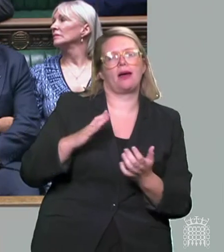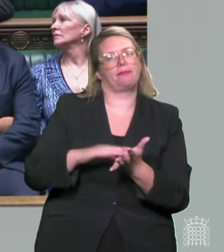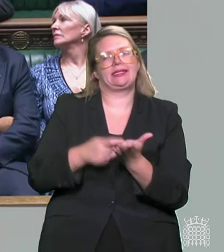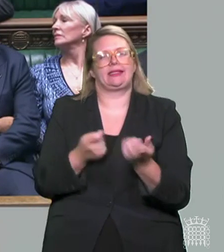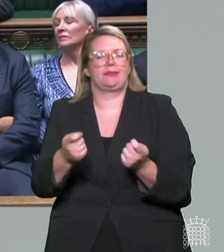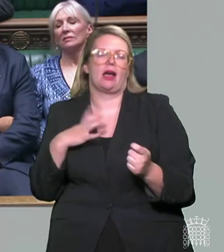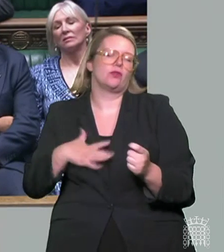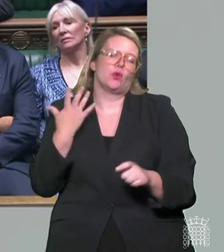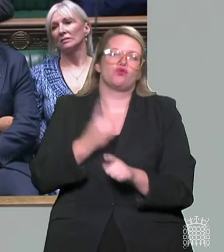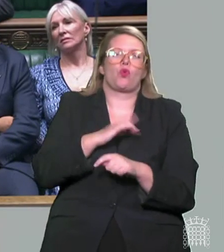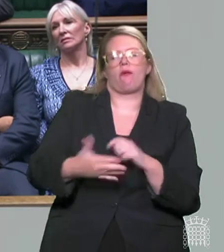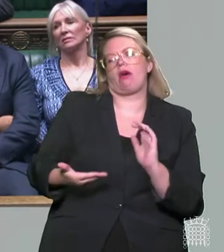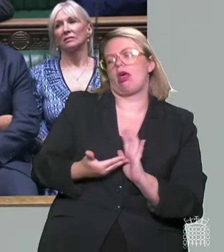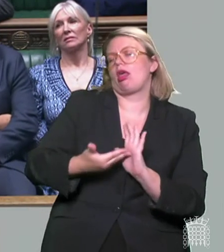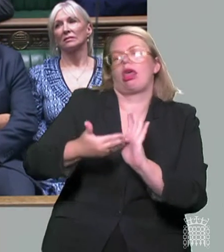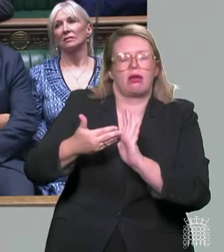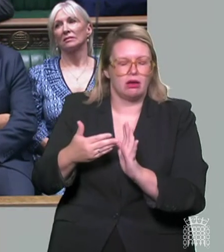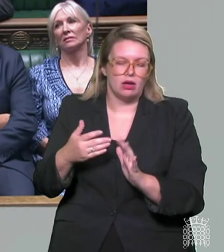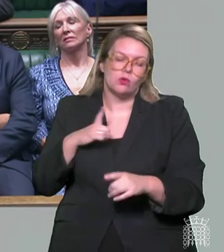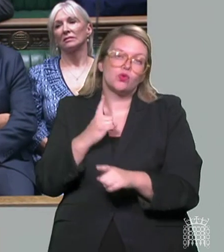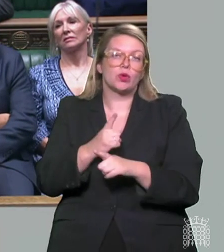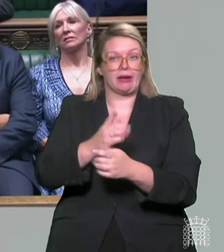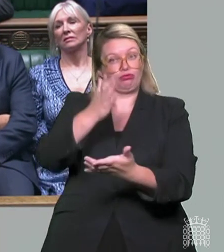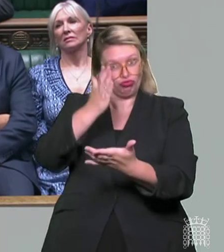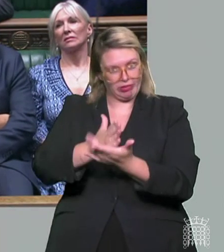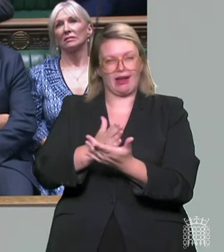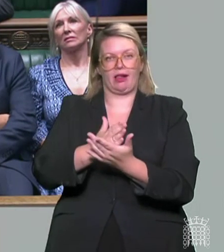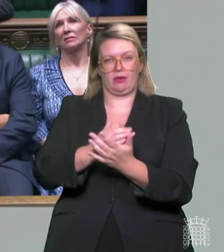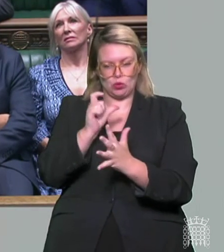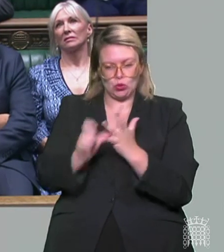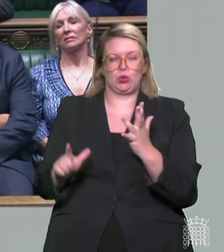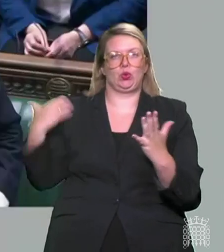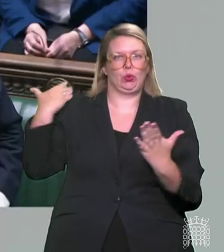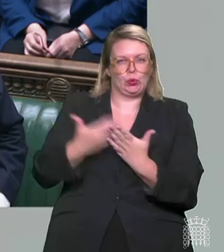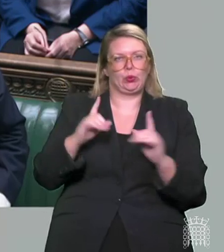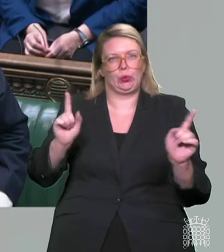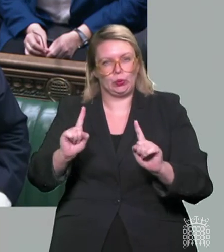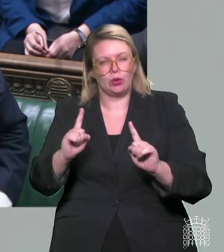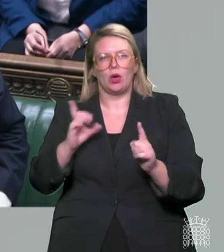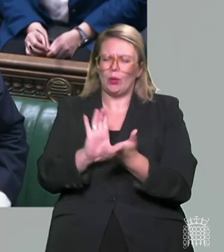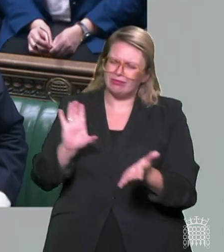We are helping to unite and level up the people of this country with £650 billion of investment.